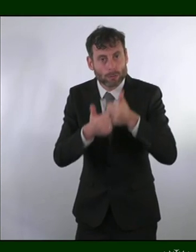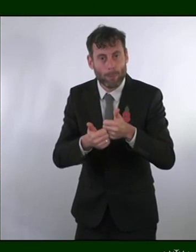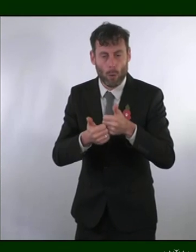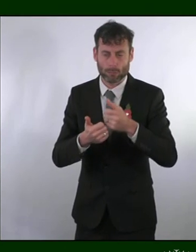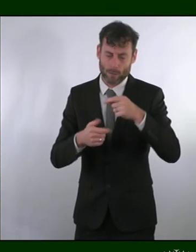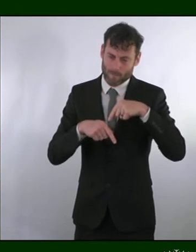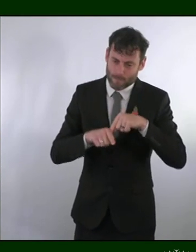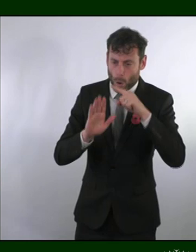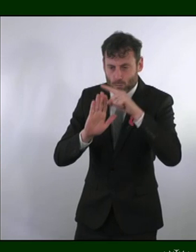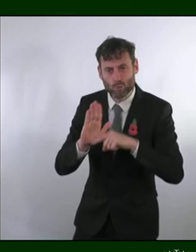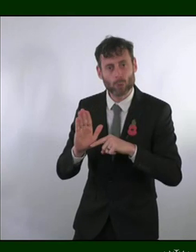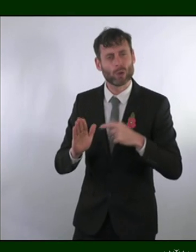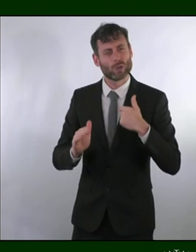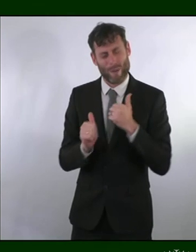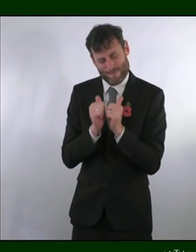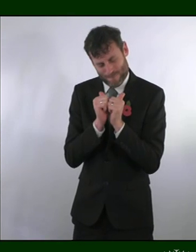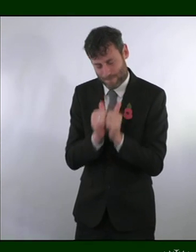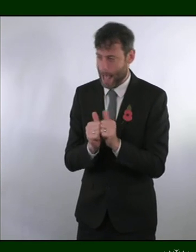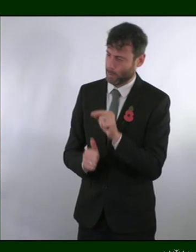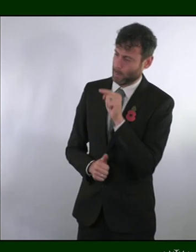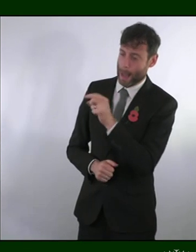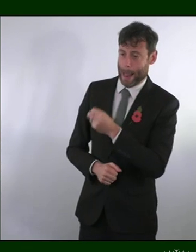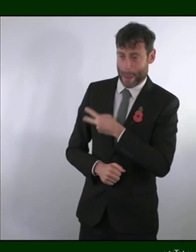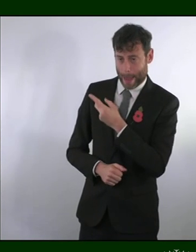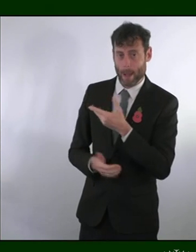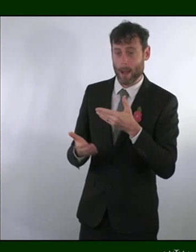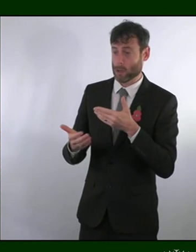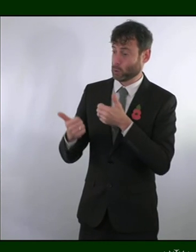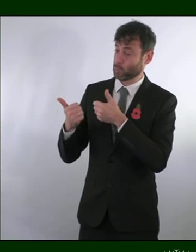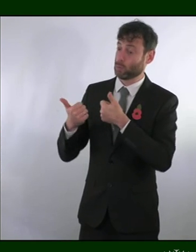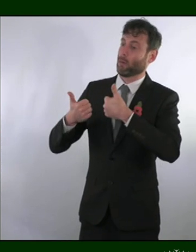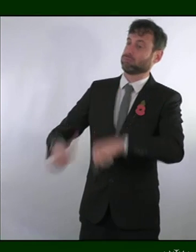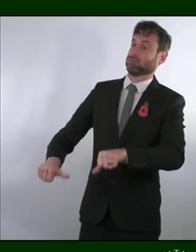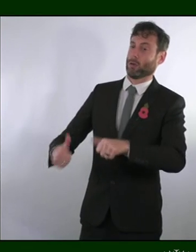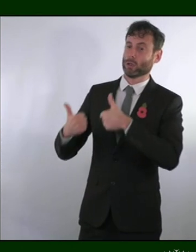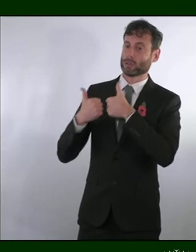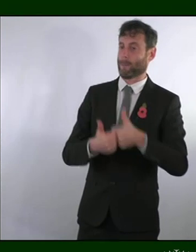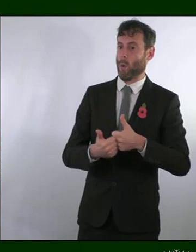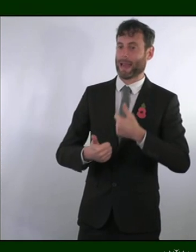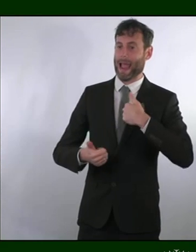I am grateful for the support that the Labour party is now giving for those measures.